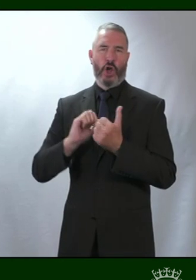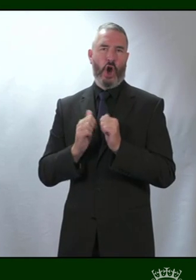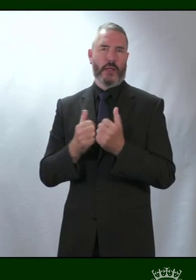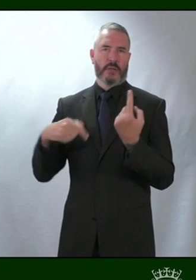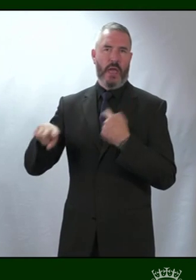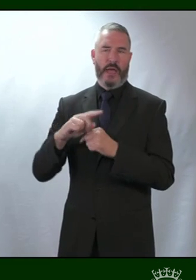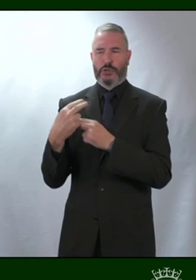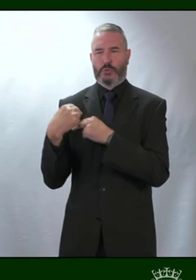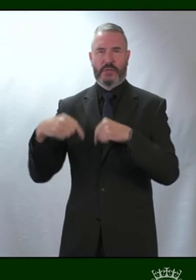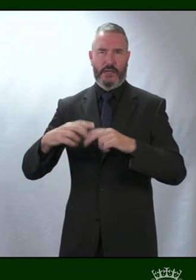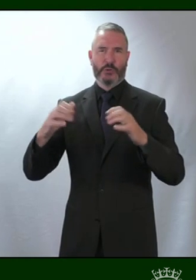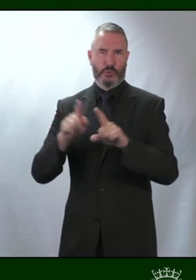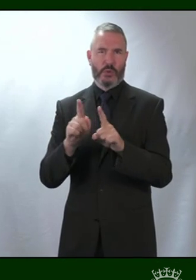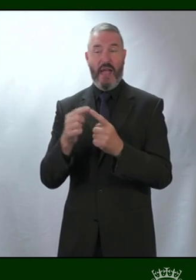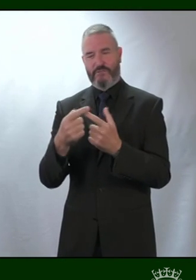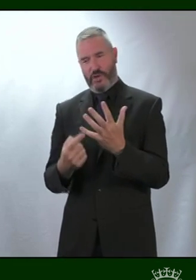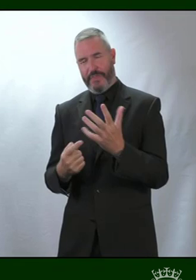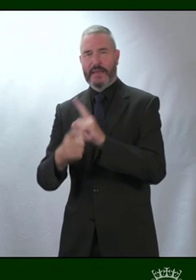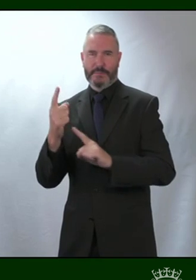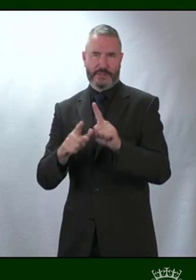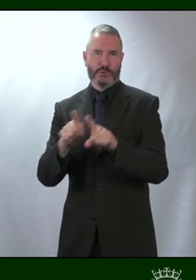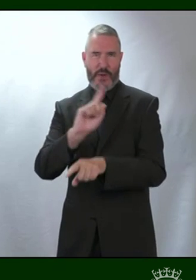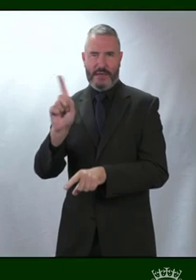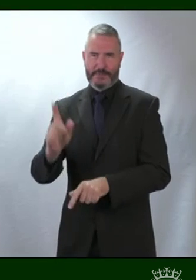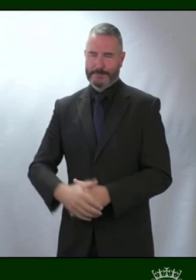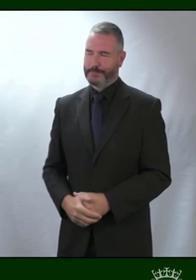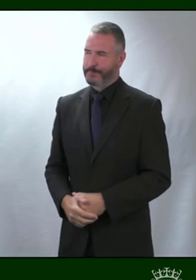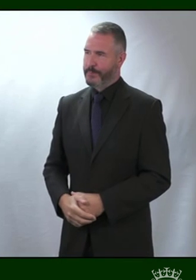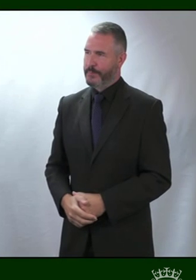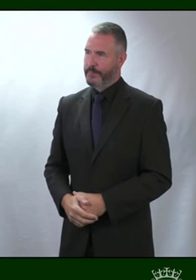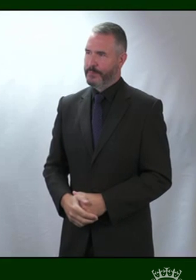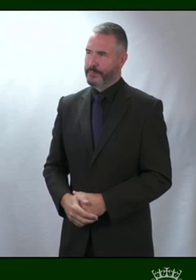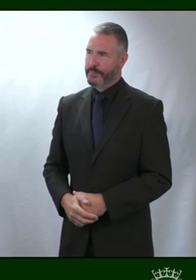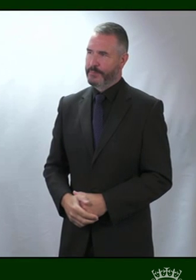In addition to my duties in this House, I shall have further such meetings later today.